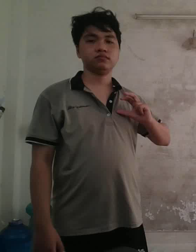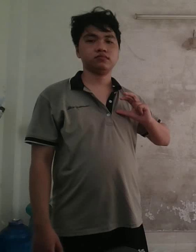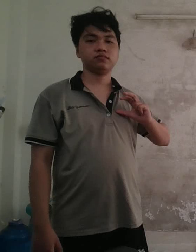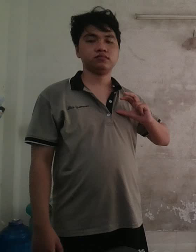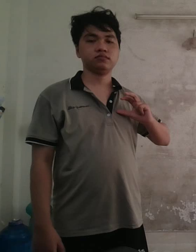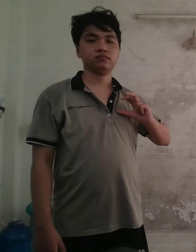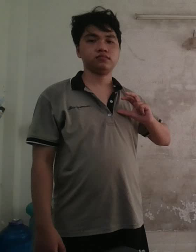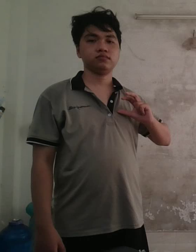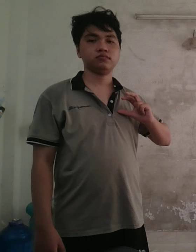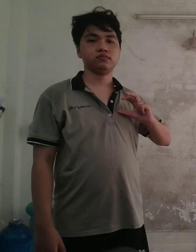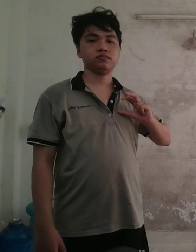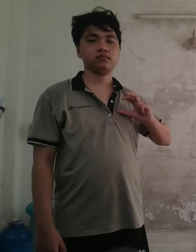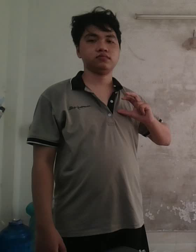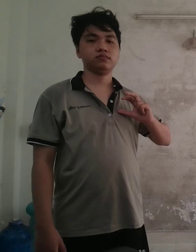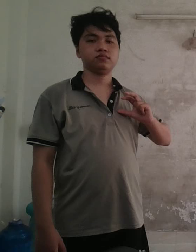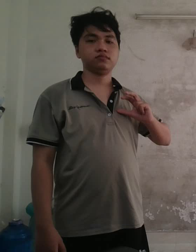giau co